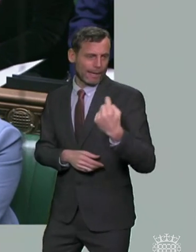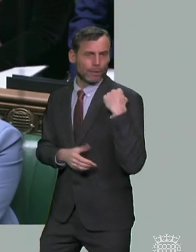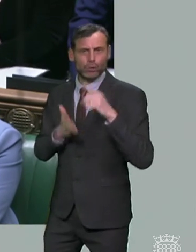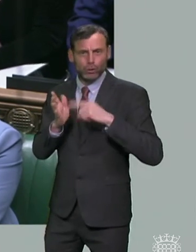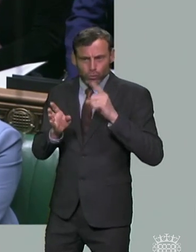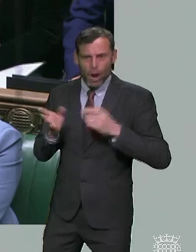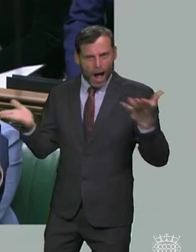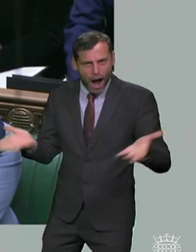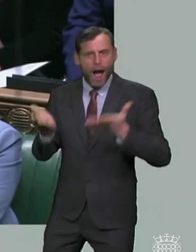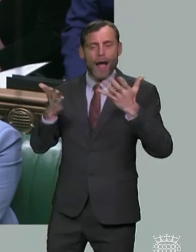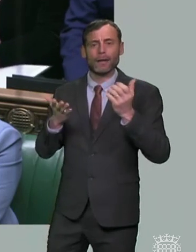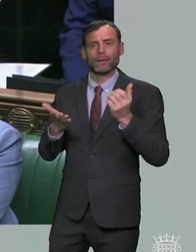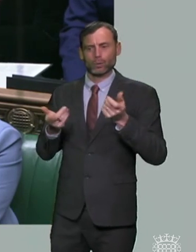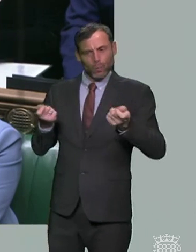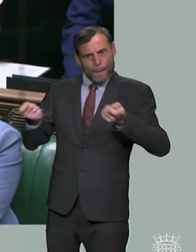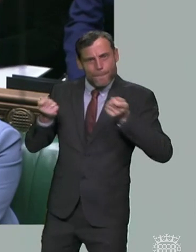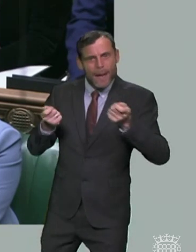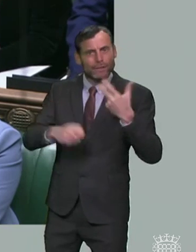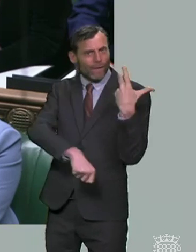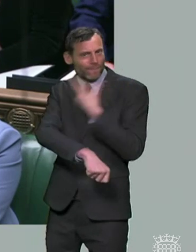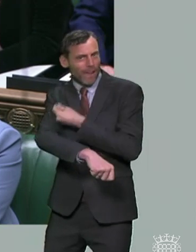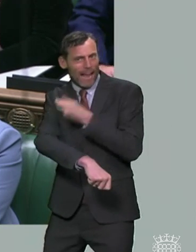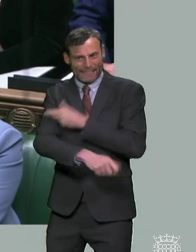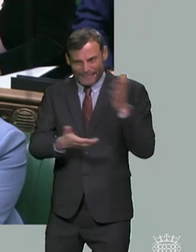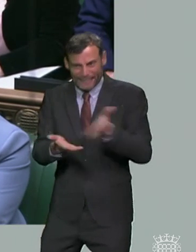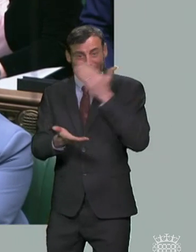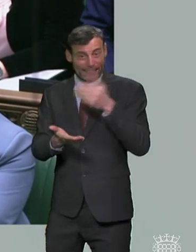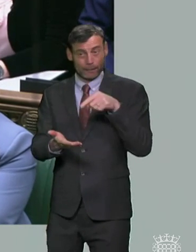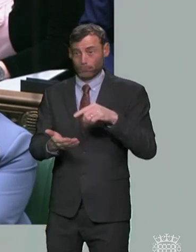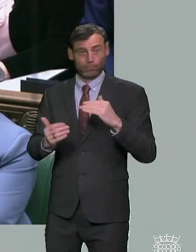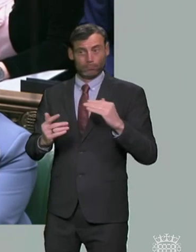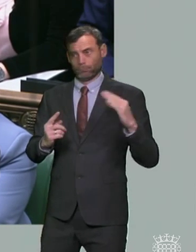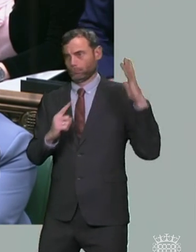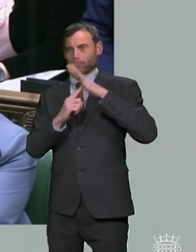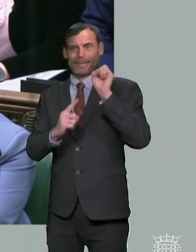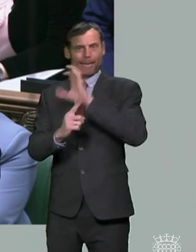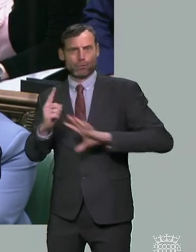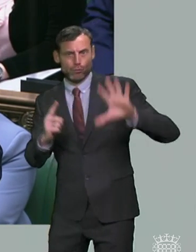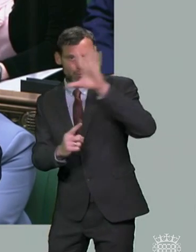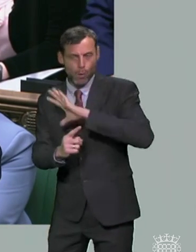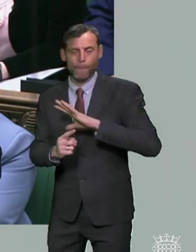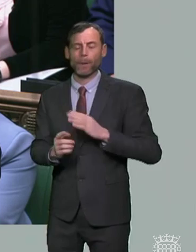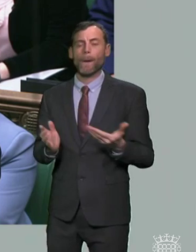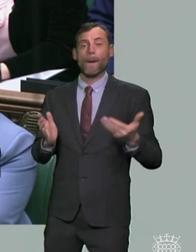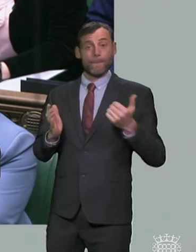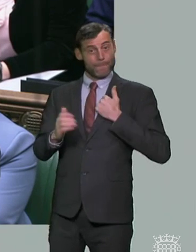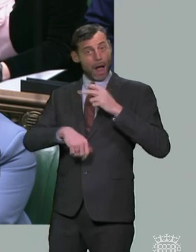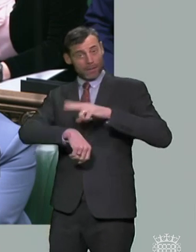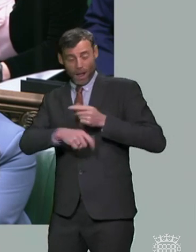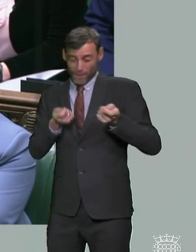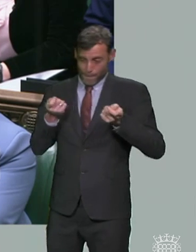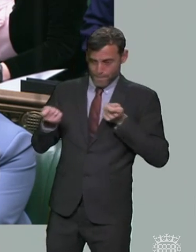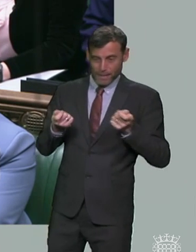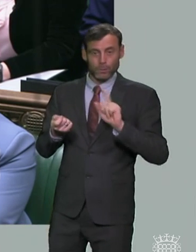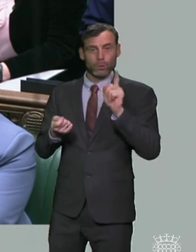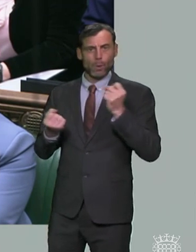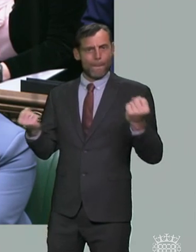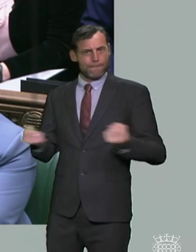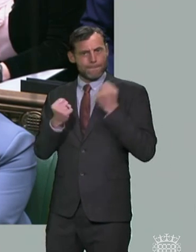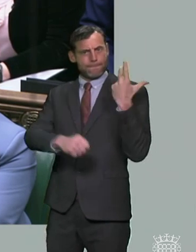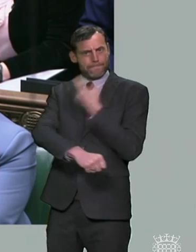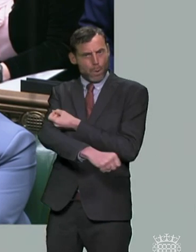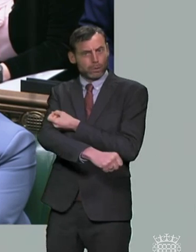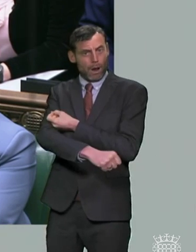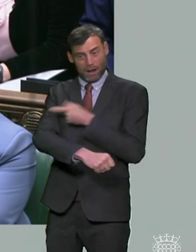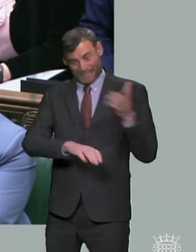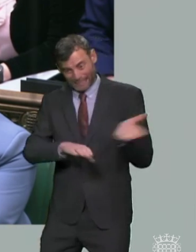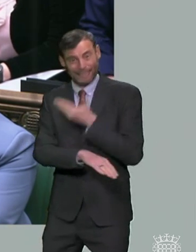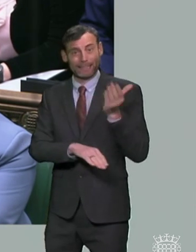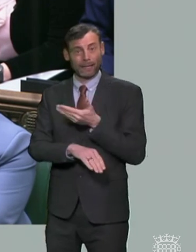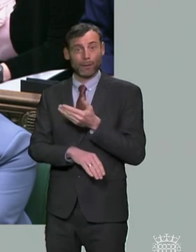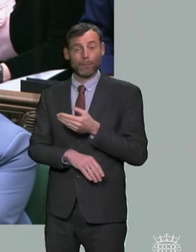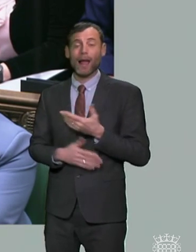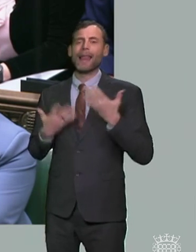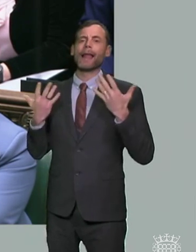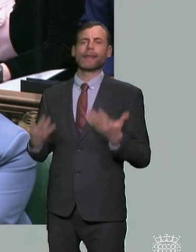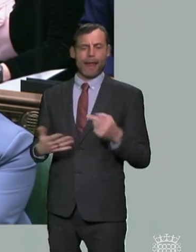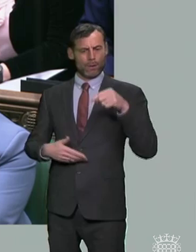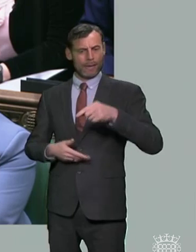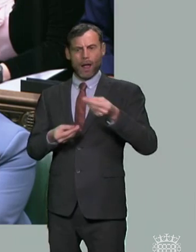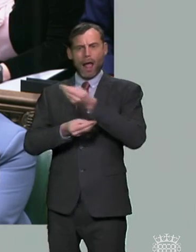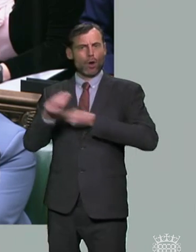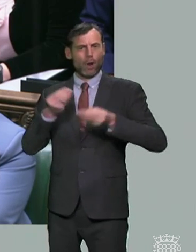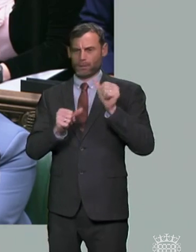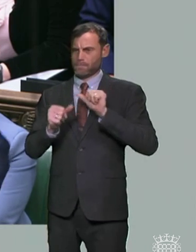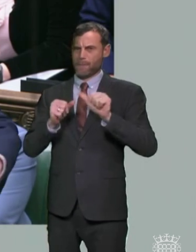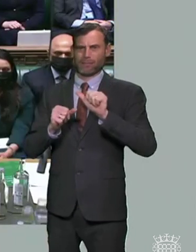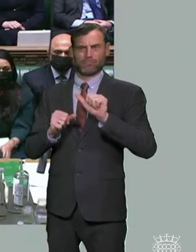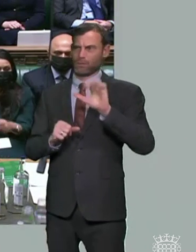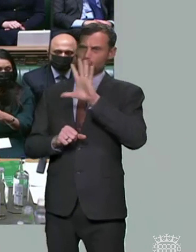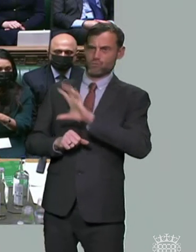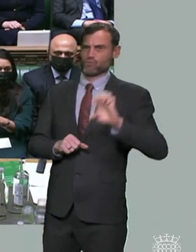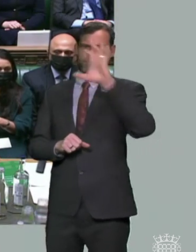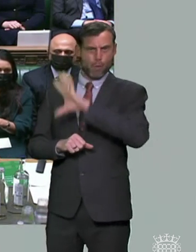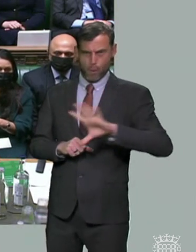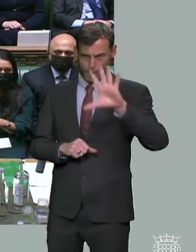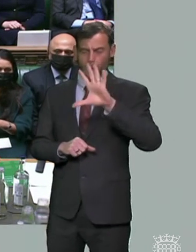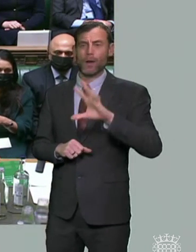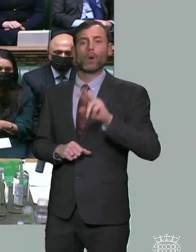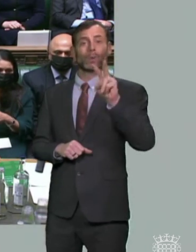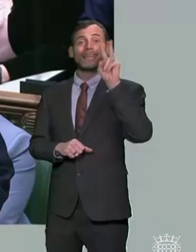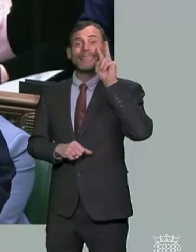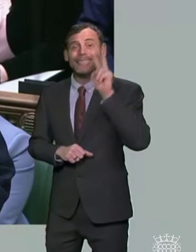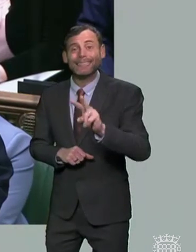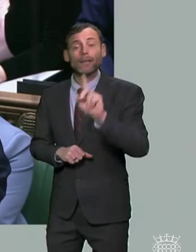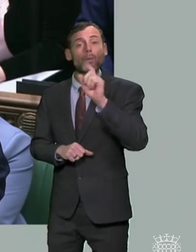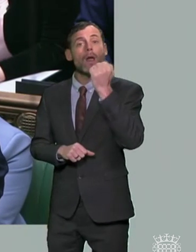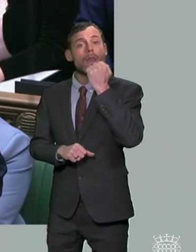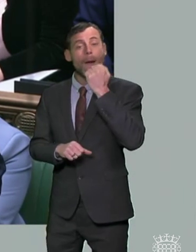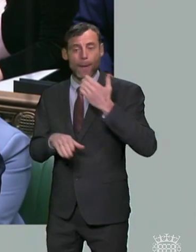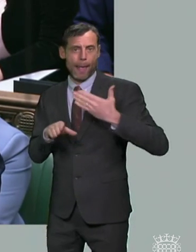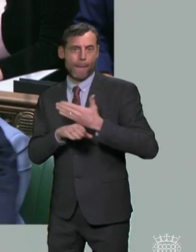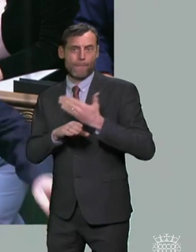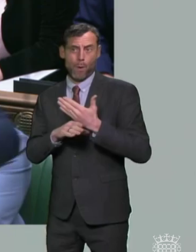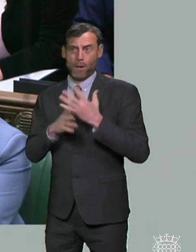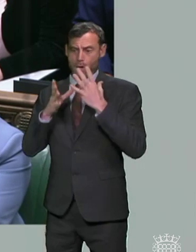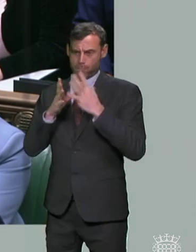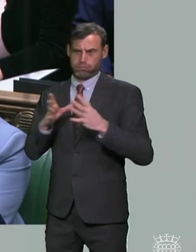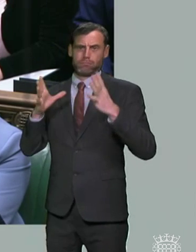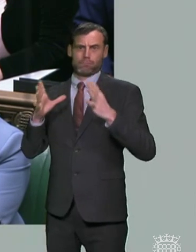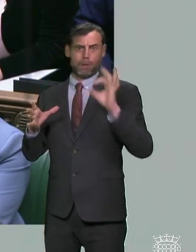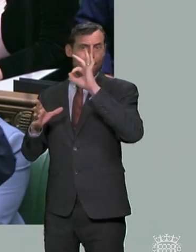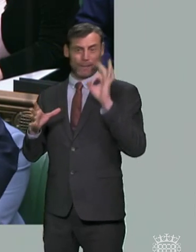Europe and to double the speed of the booster roll-out, with the result that we have the most open economy in Europe, and we have more people in employment and more employees on the payroll now than there were before the pandemic began.